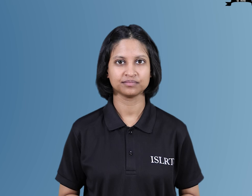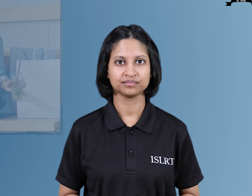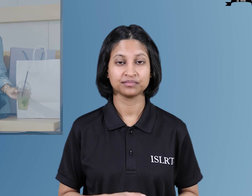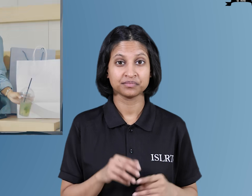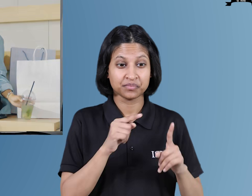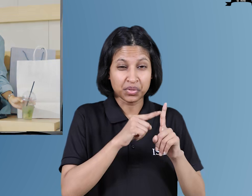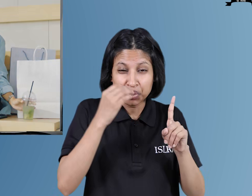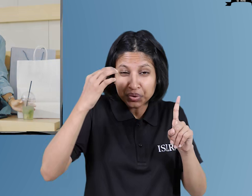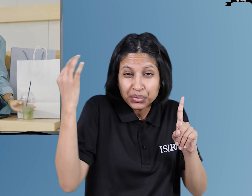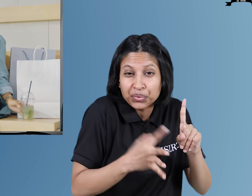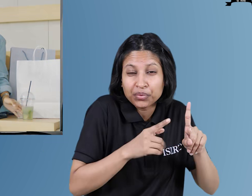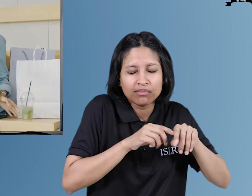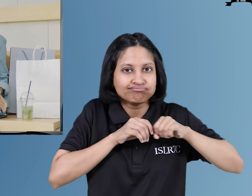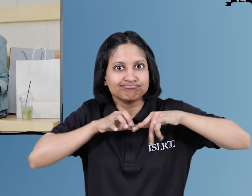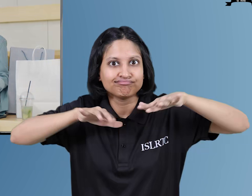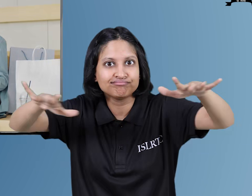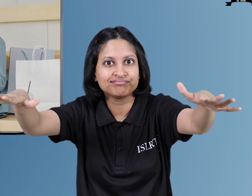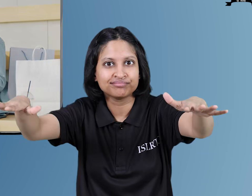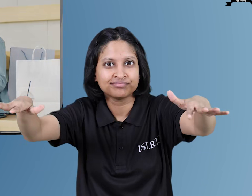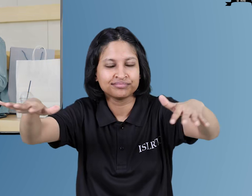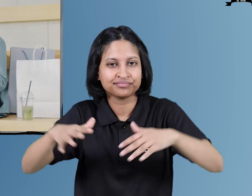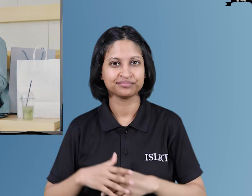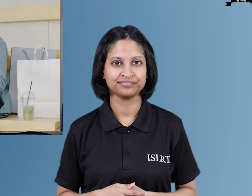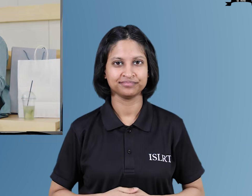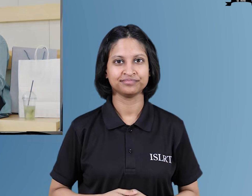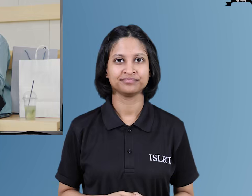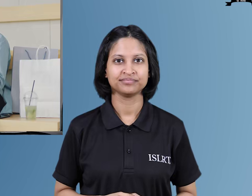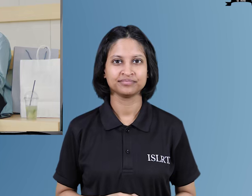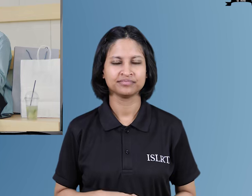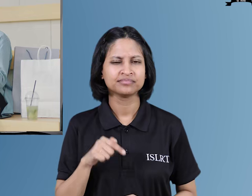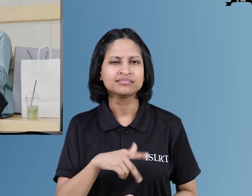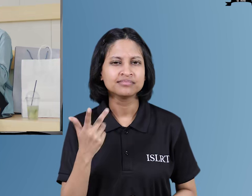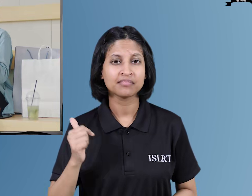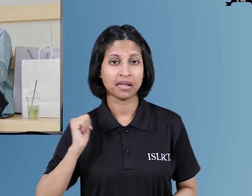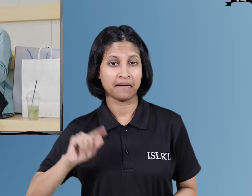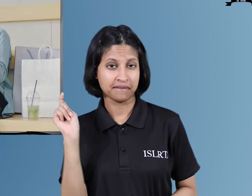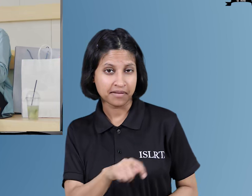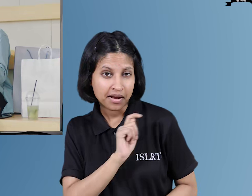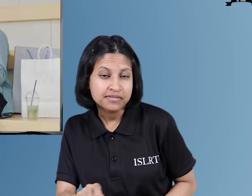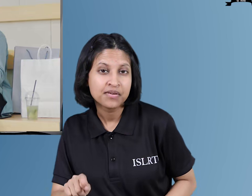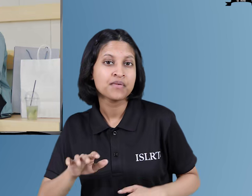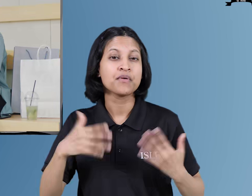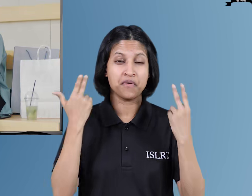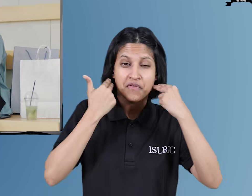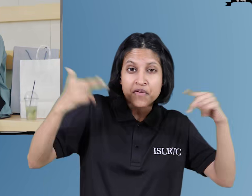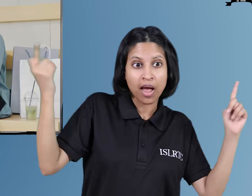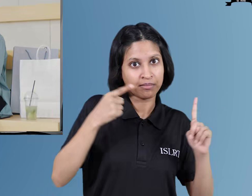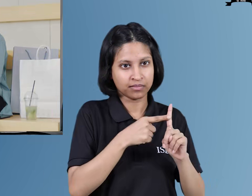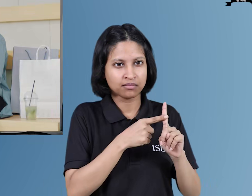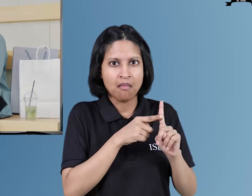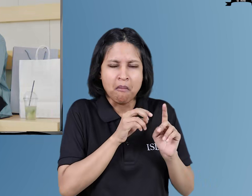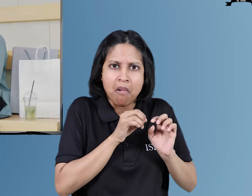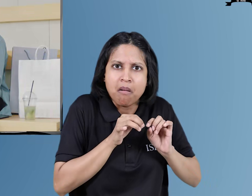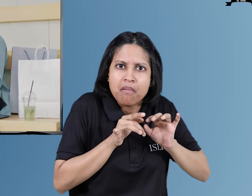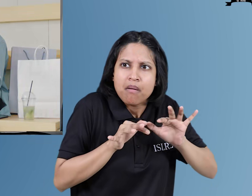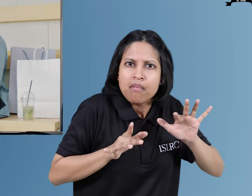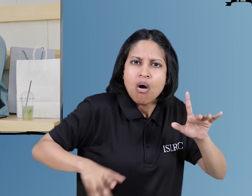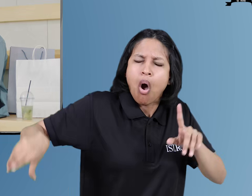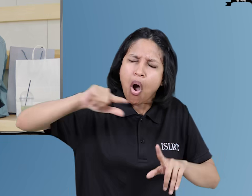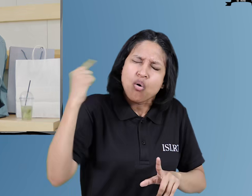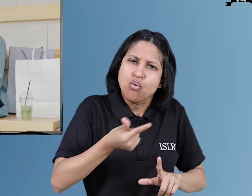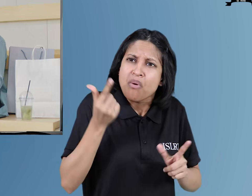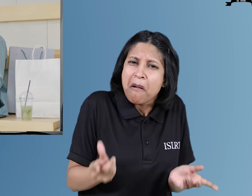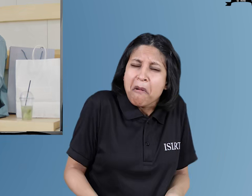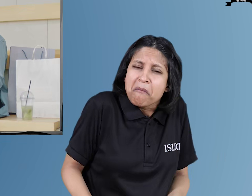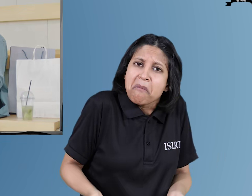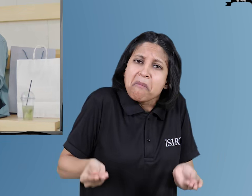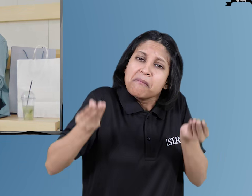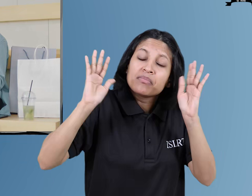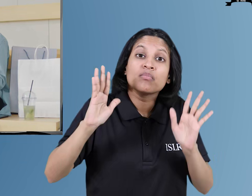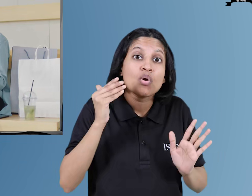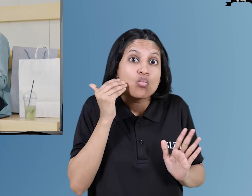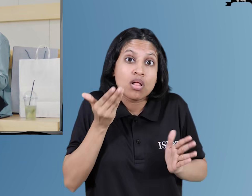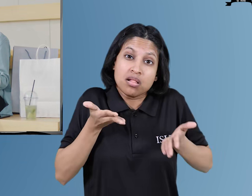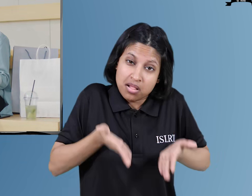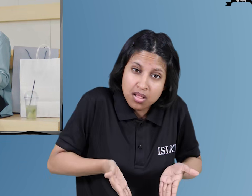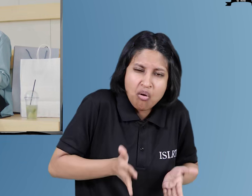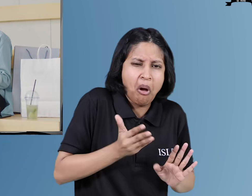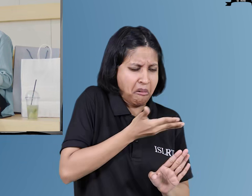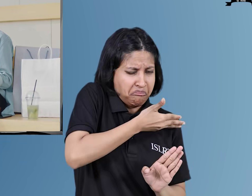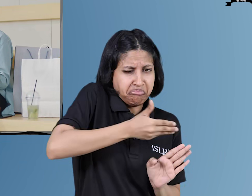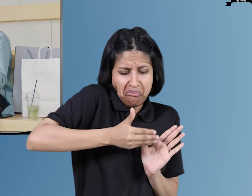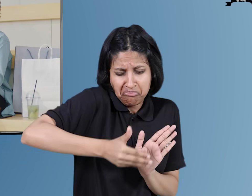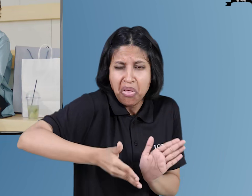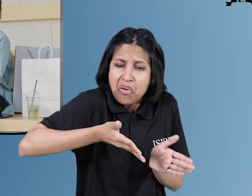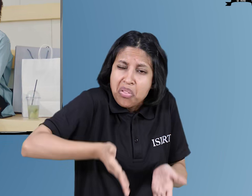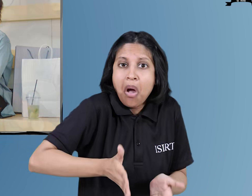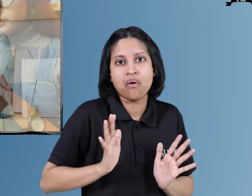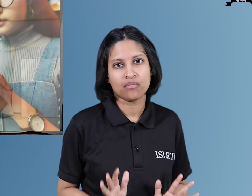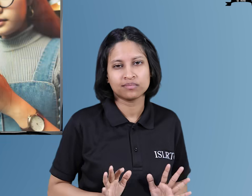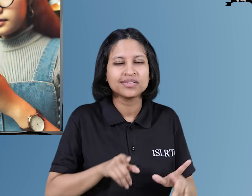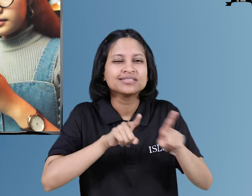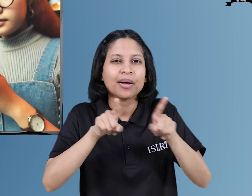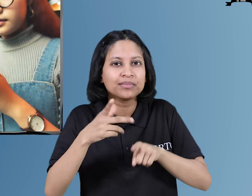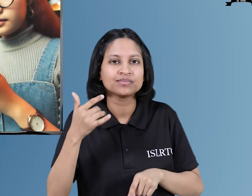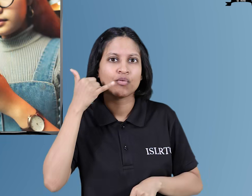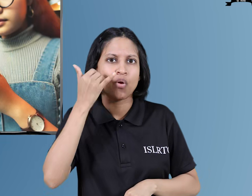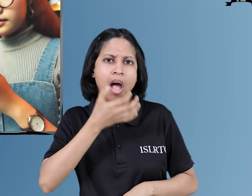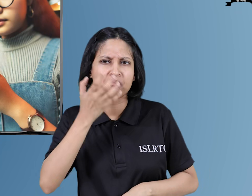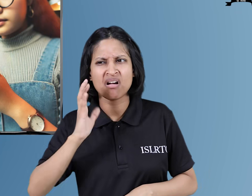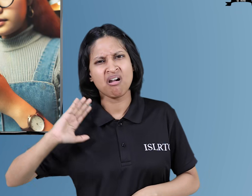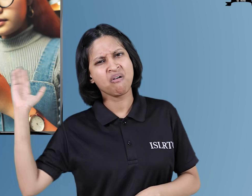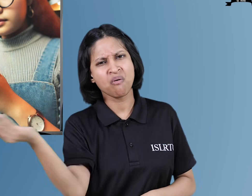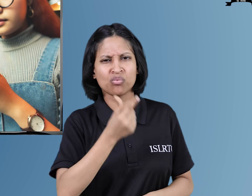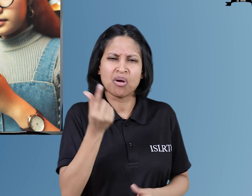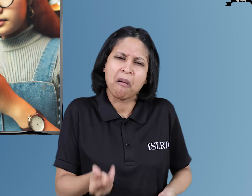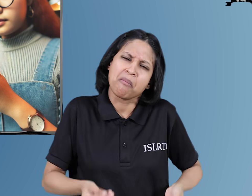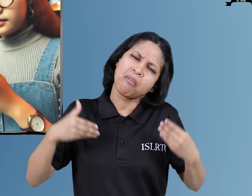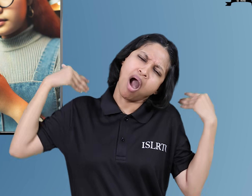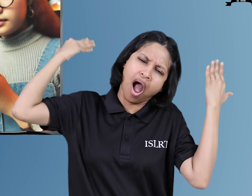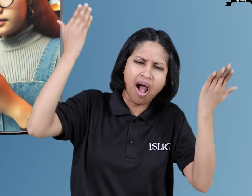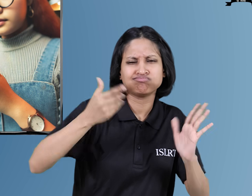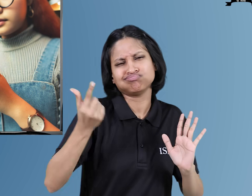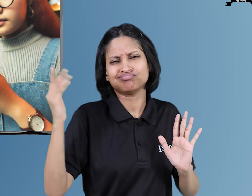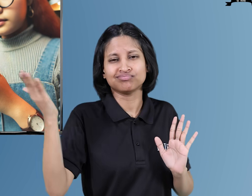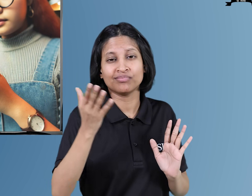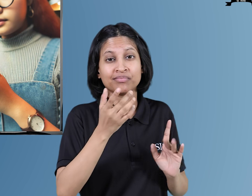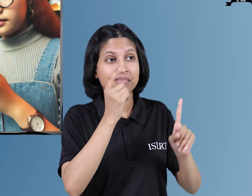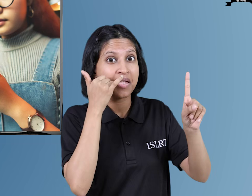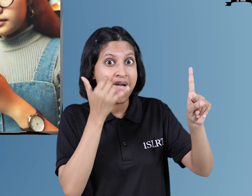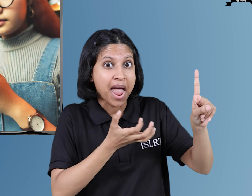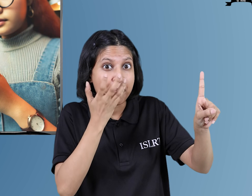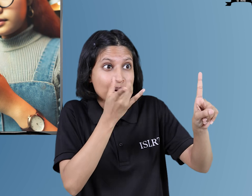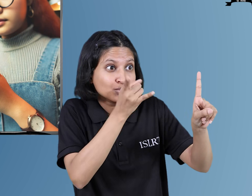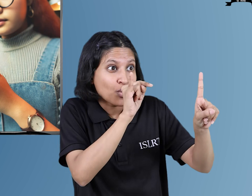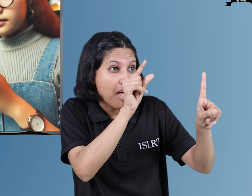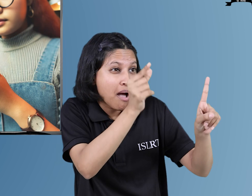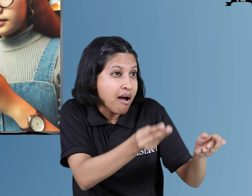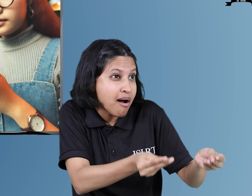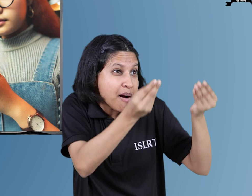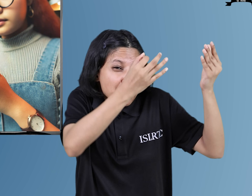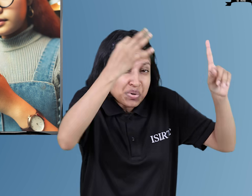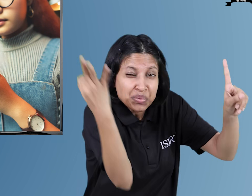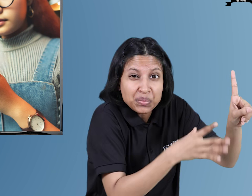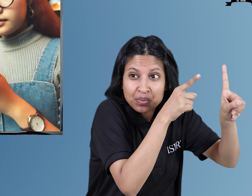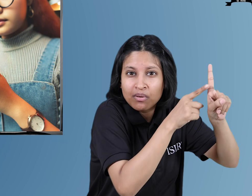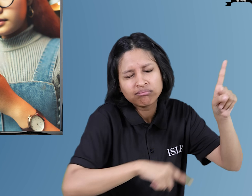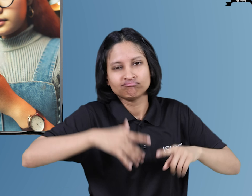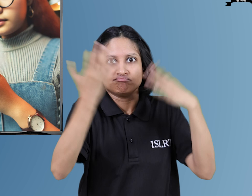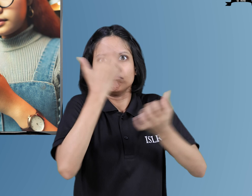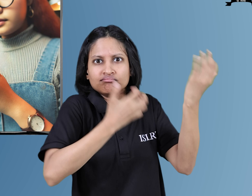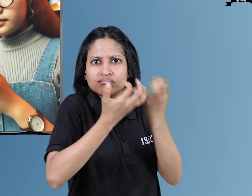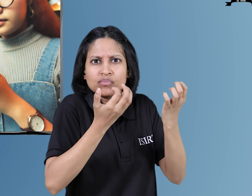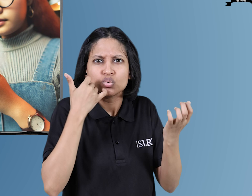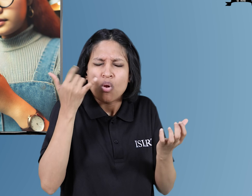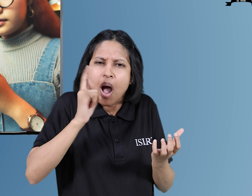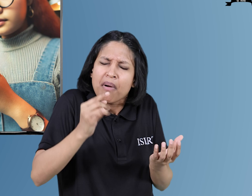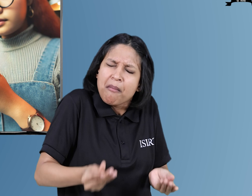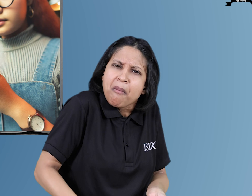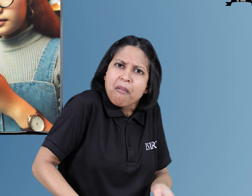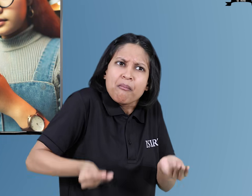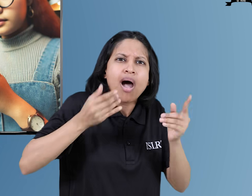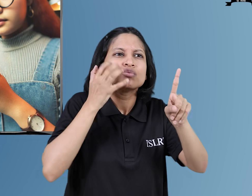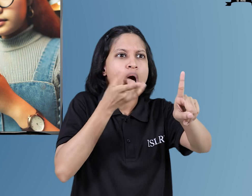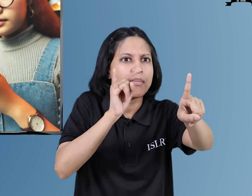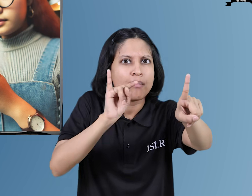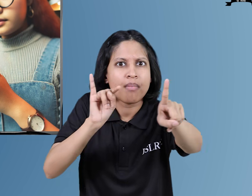Trendy something that is fashionable or popular at a given moment. For instance, Apple phones are currently in trend with the iPhone 16 being particularly trendy right now.